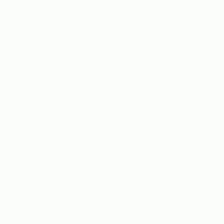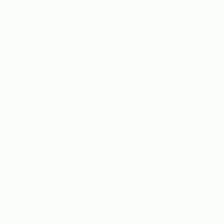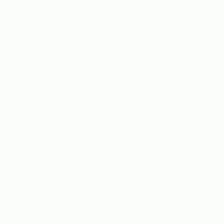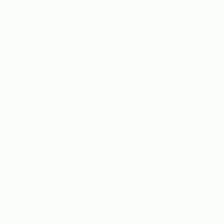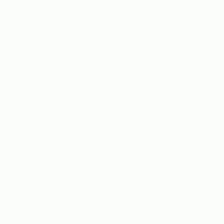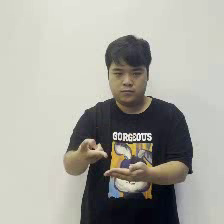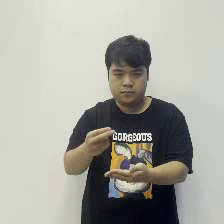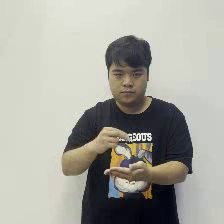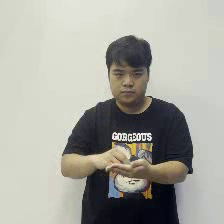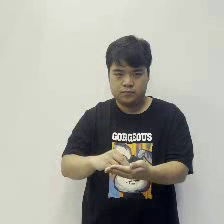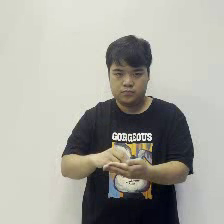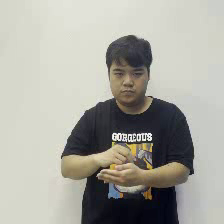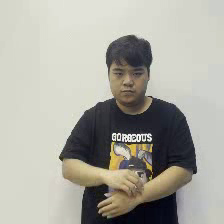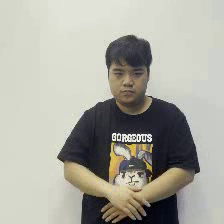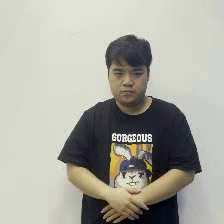Thức ăn